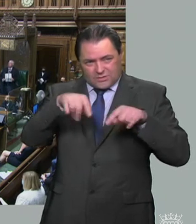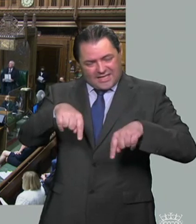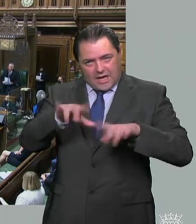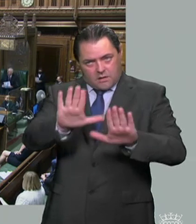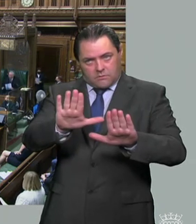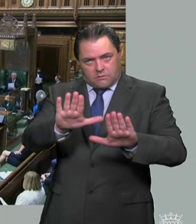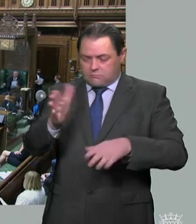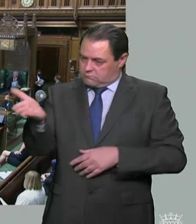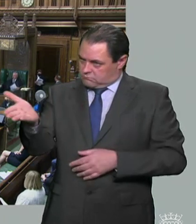Come on.